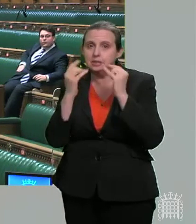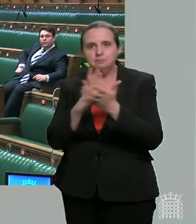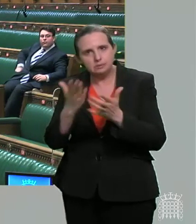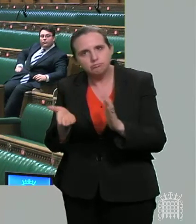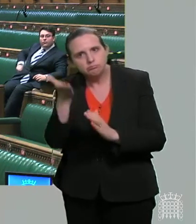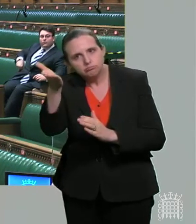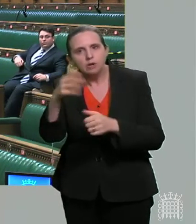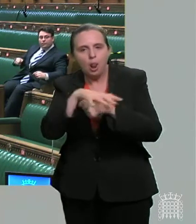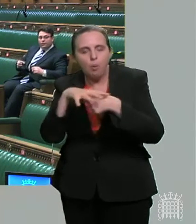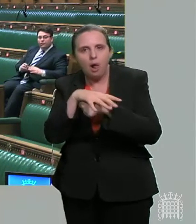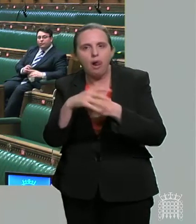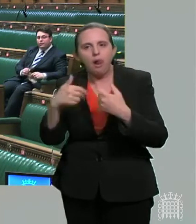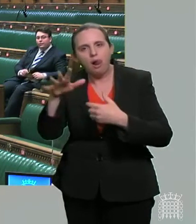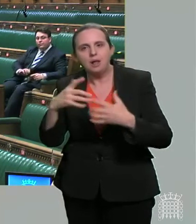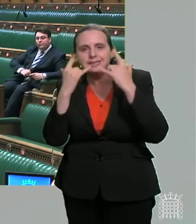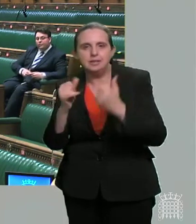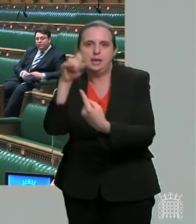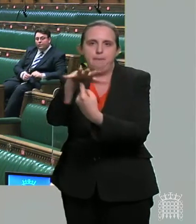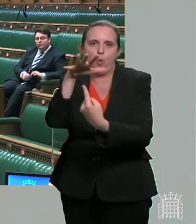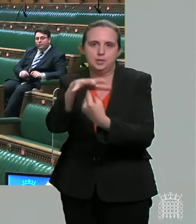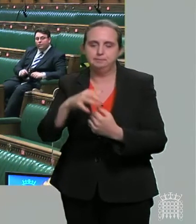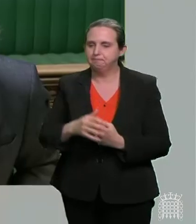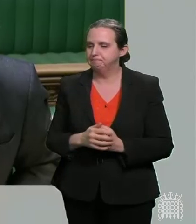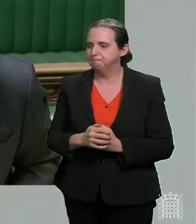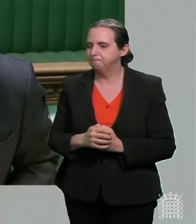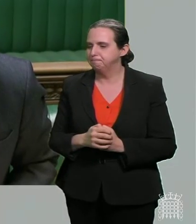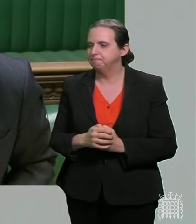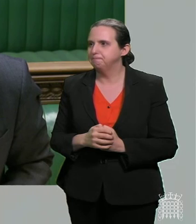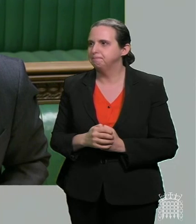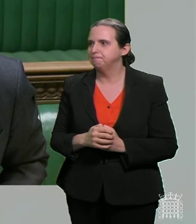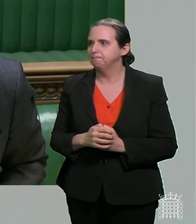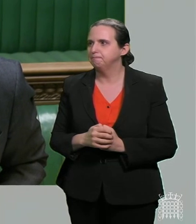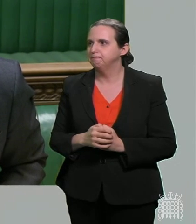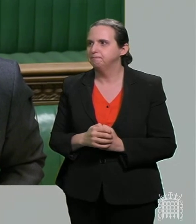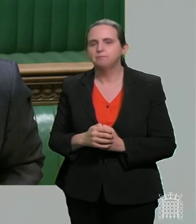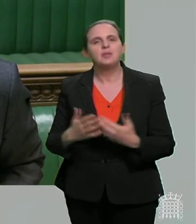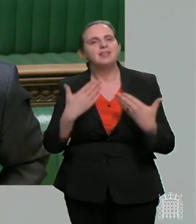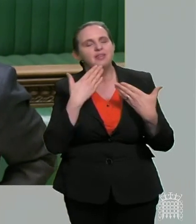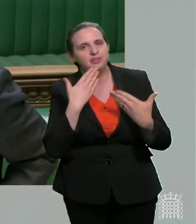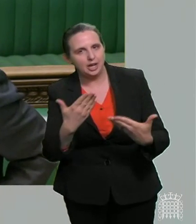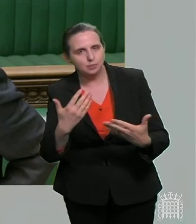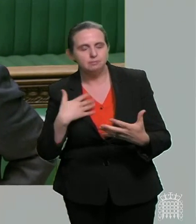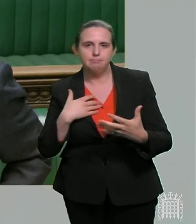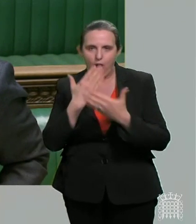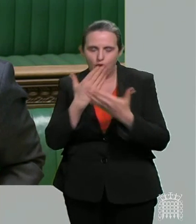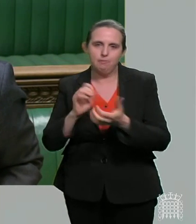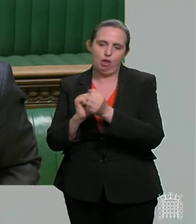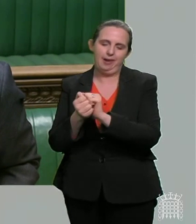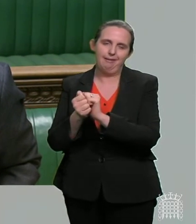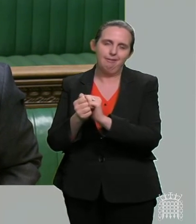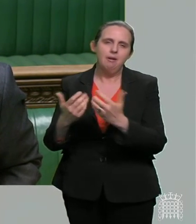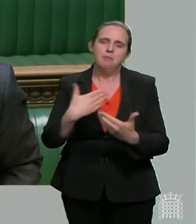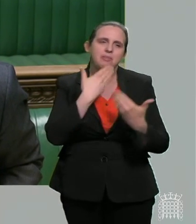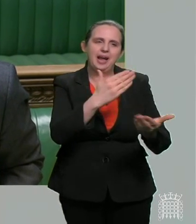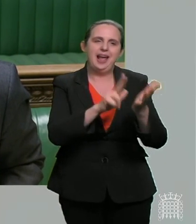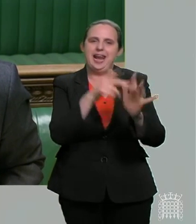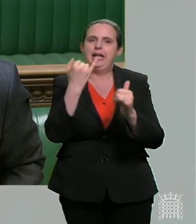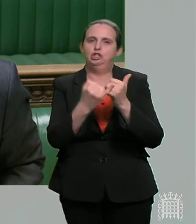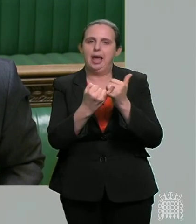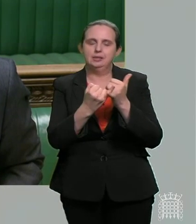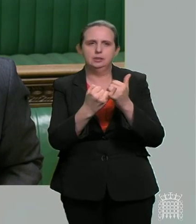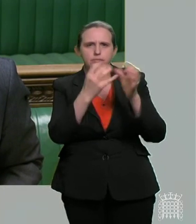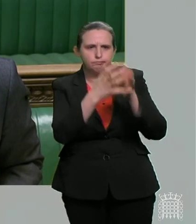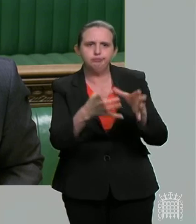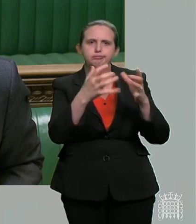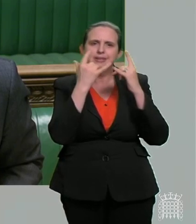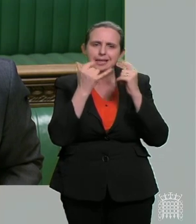Yes, indeed. I thank my honourable Friend for raising this issue and, indeed, join him in thanking the NHS staff who are scaling up the surge testing in the way that he describes.